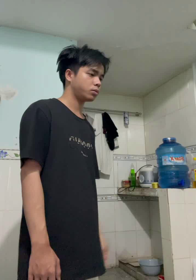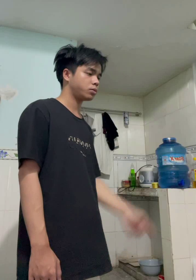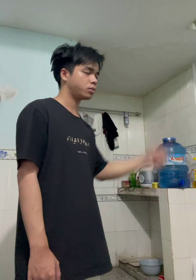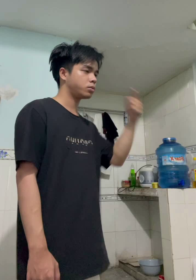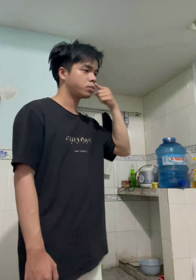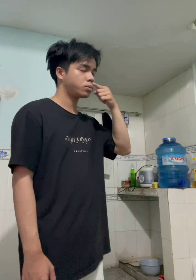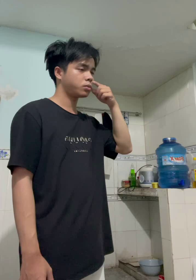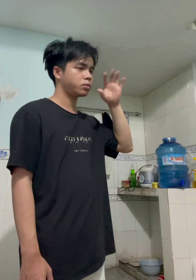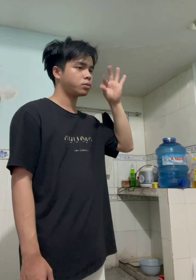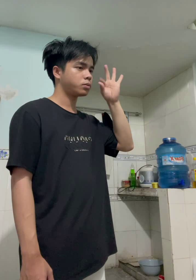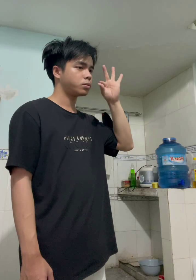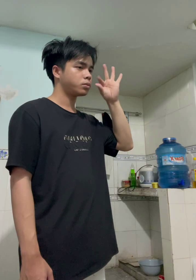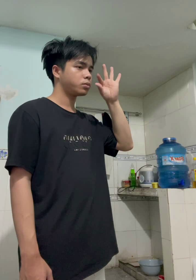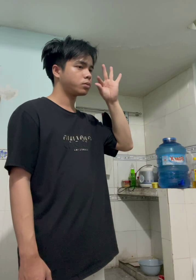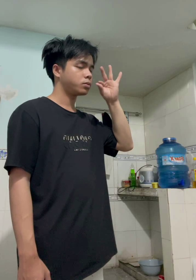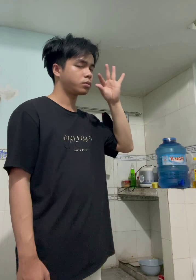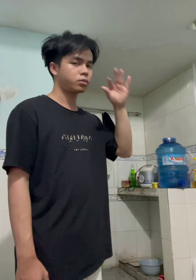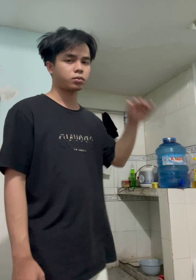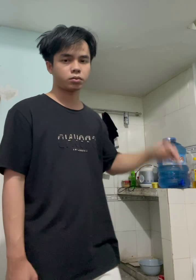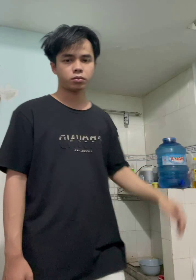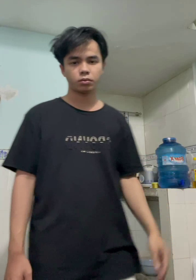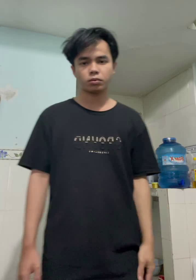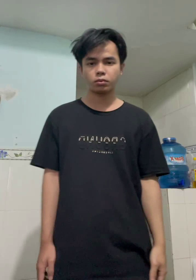lam quen